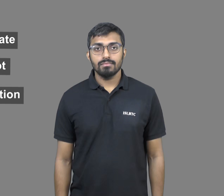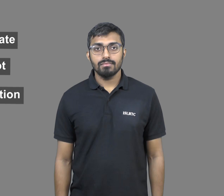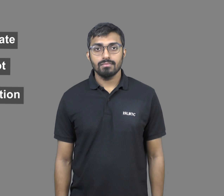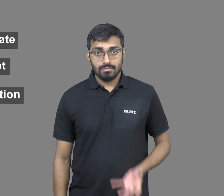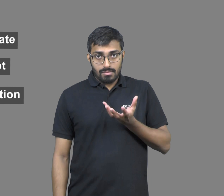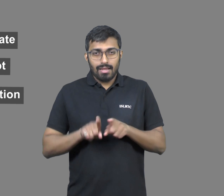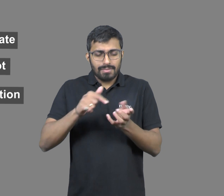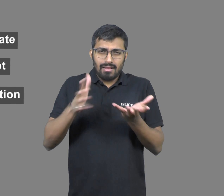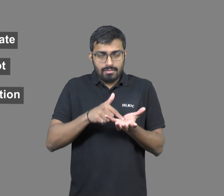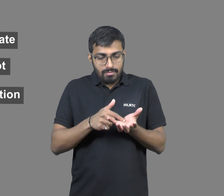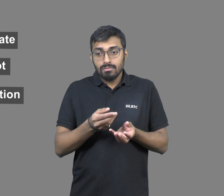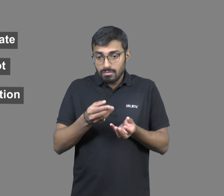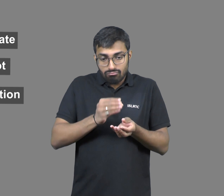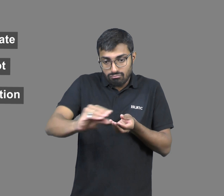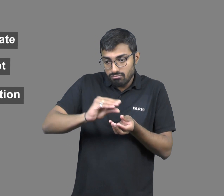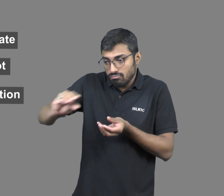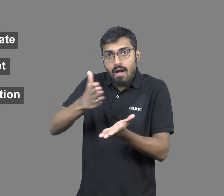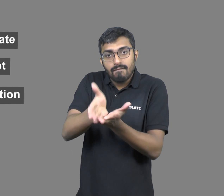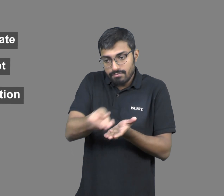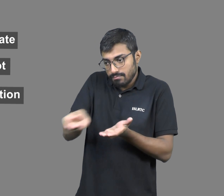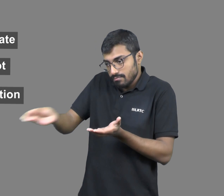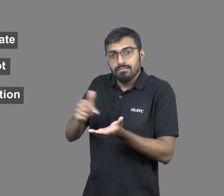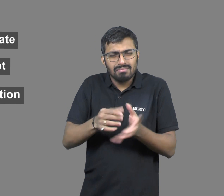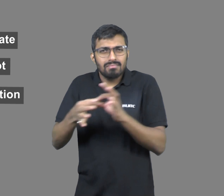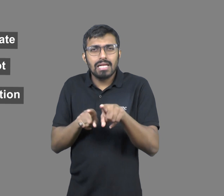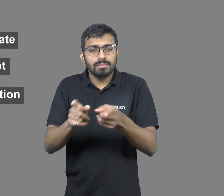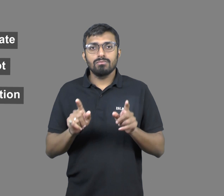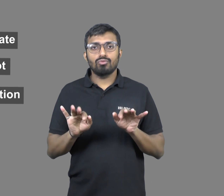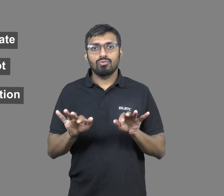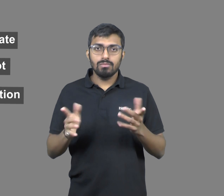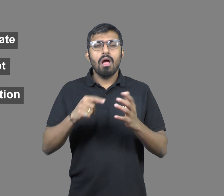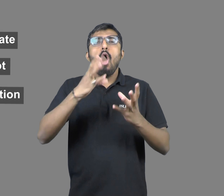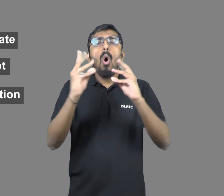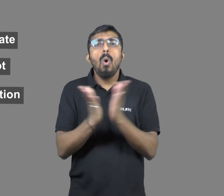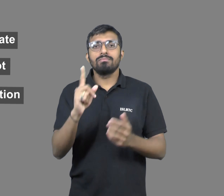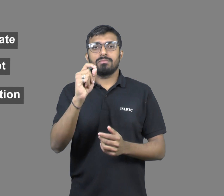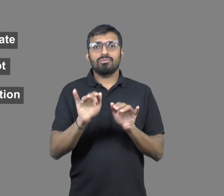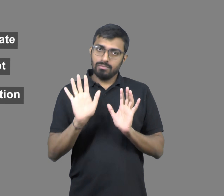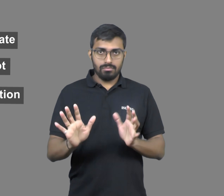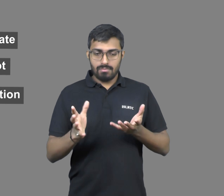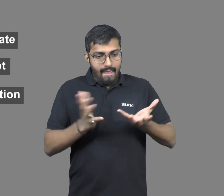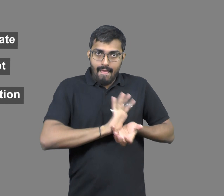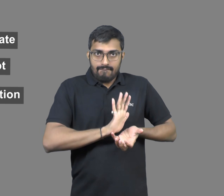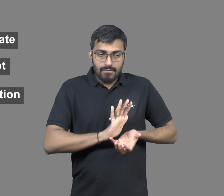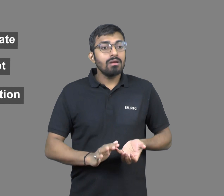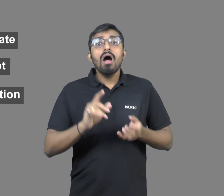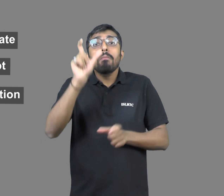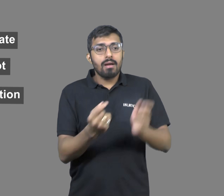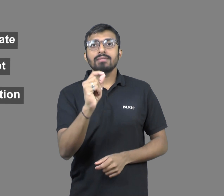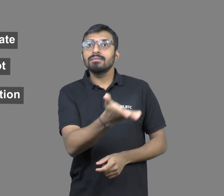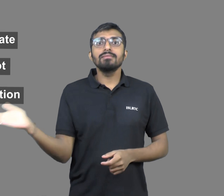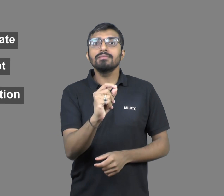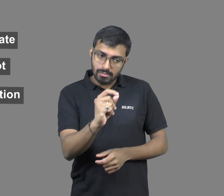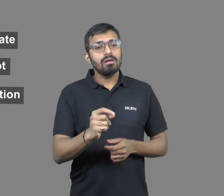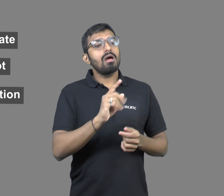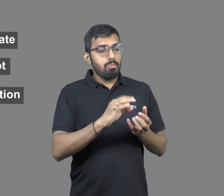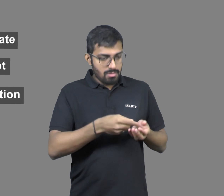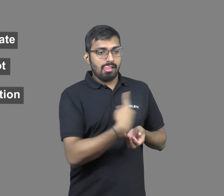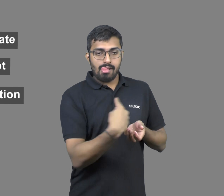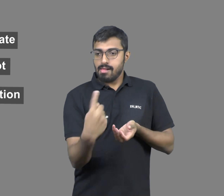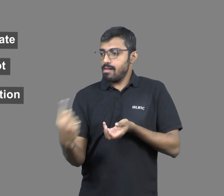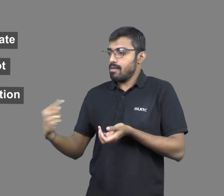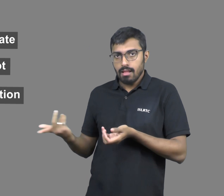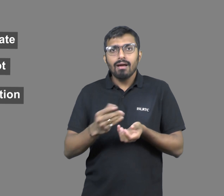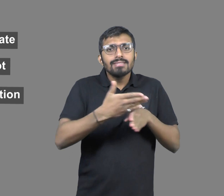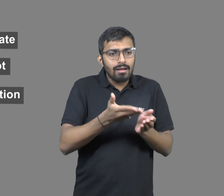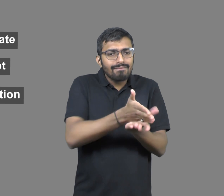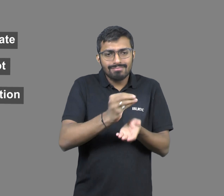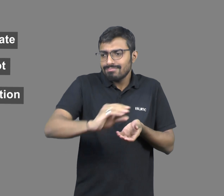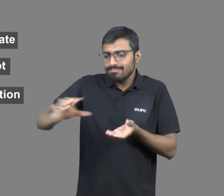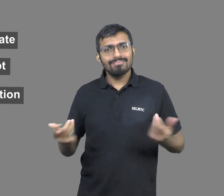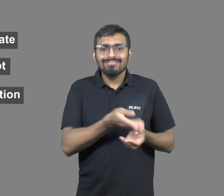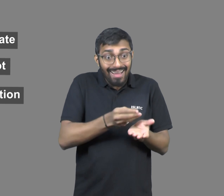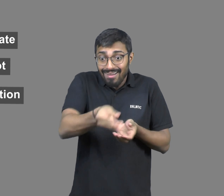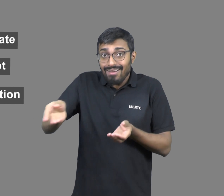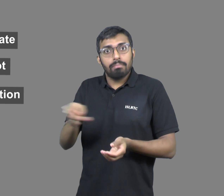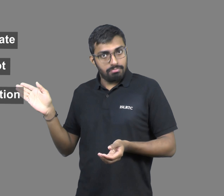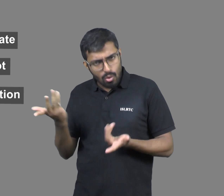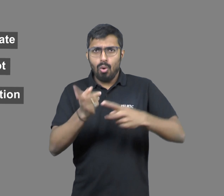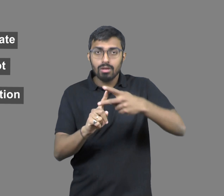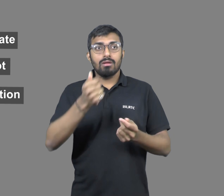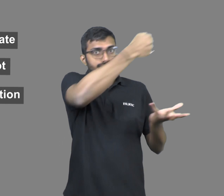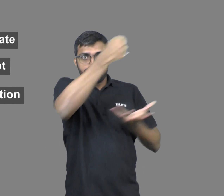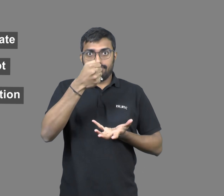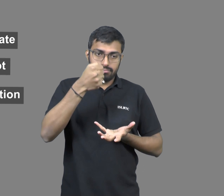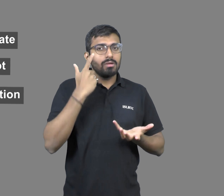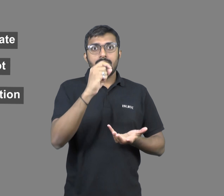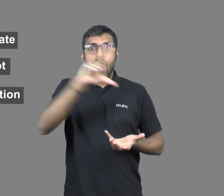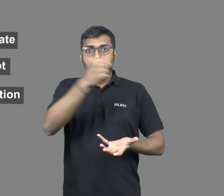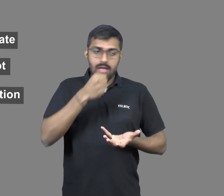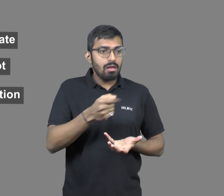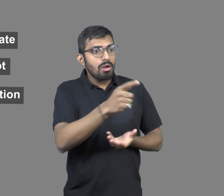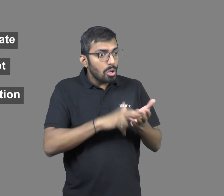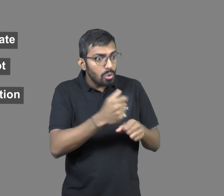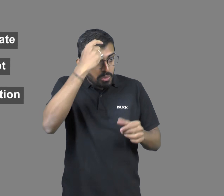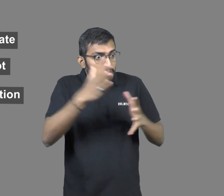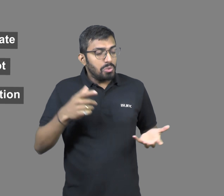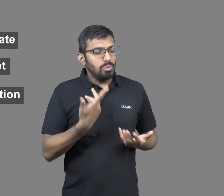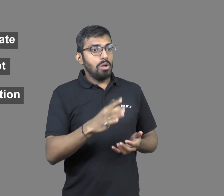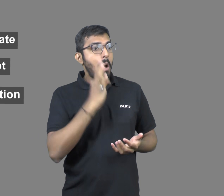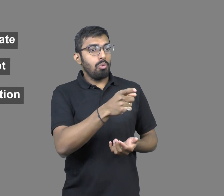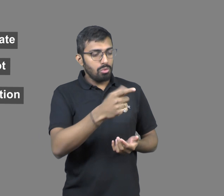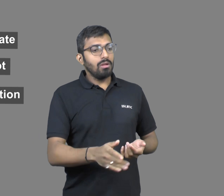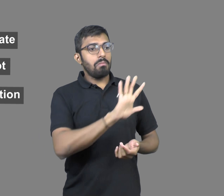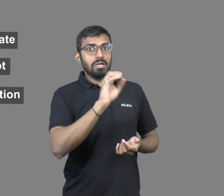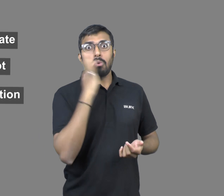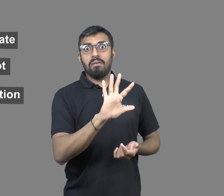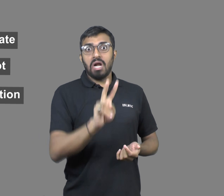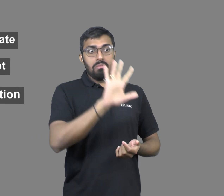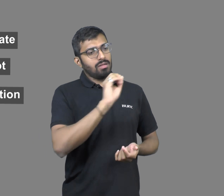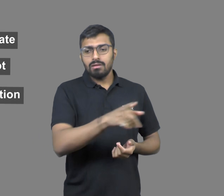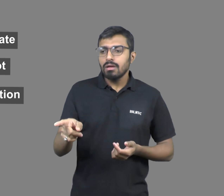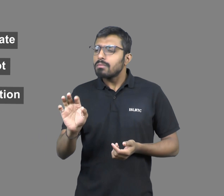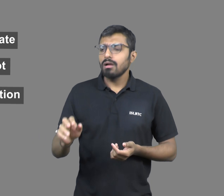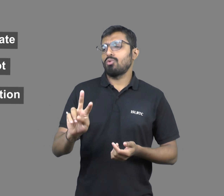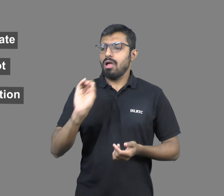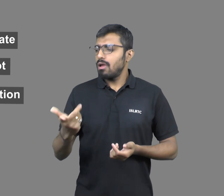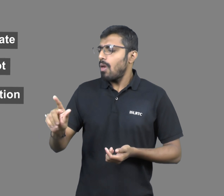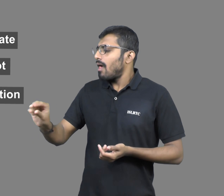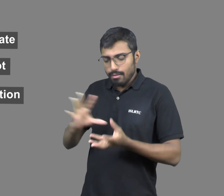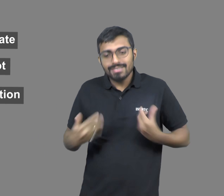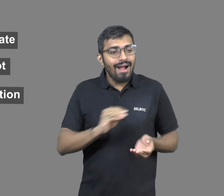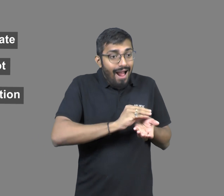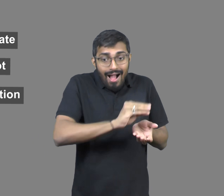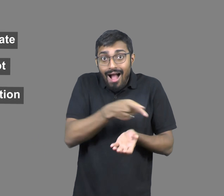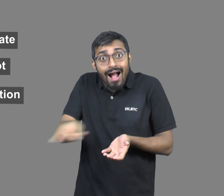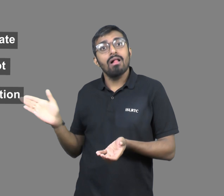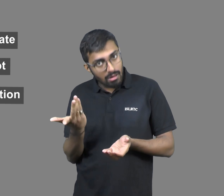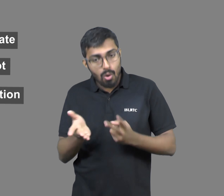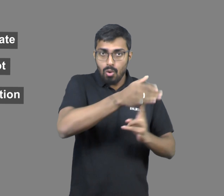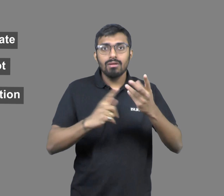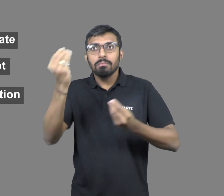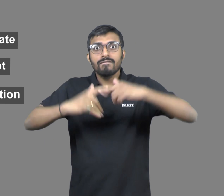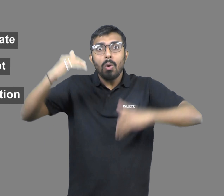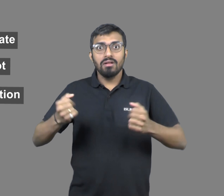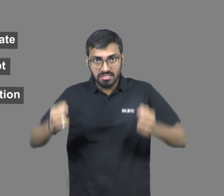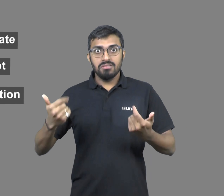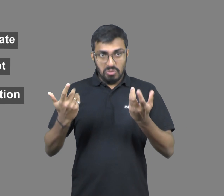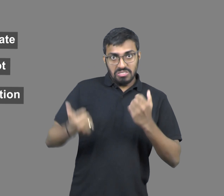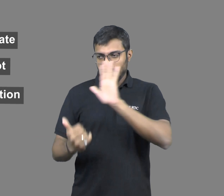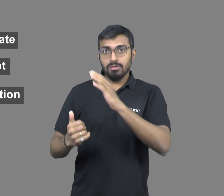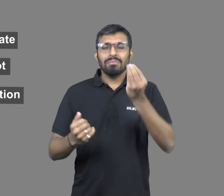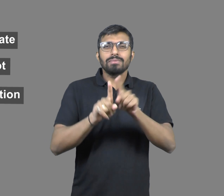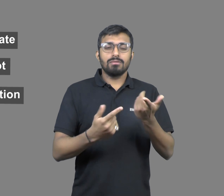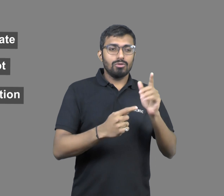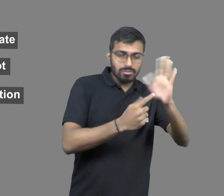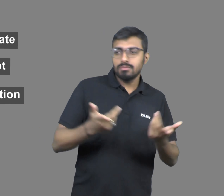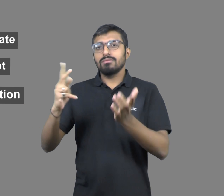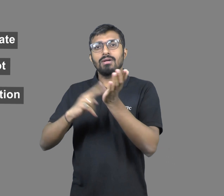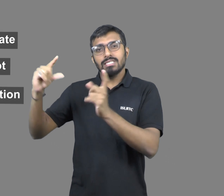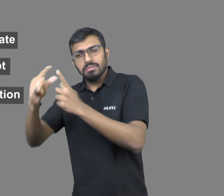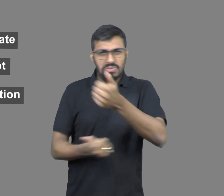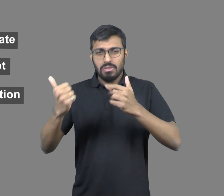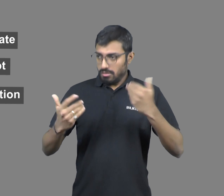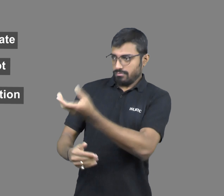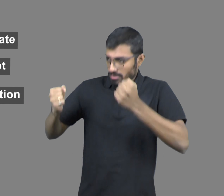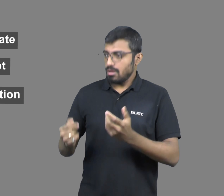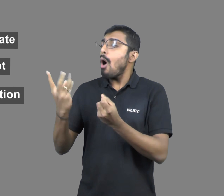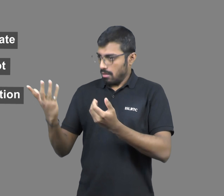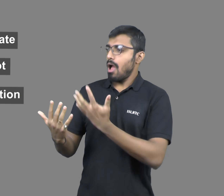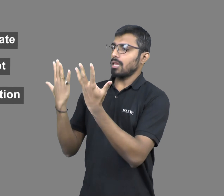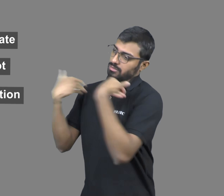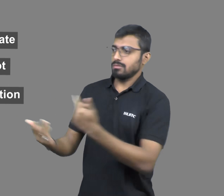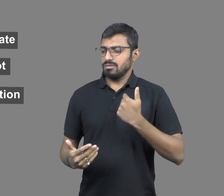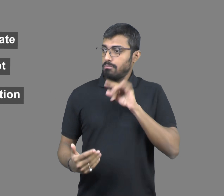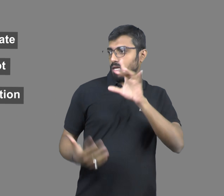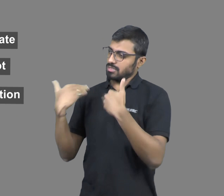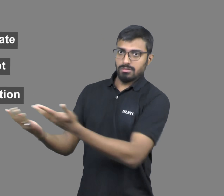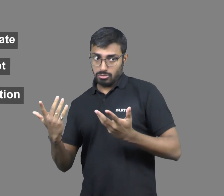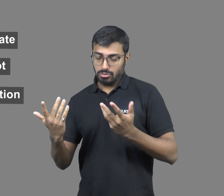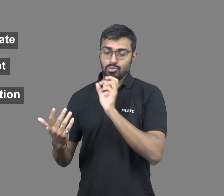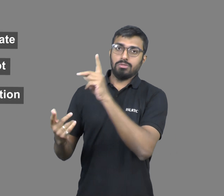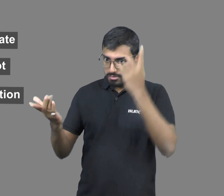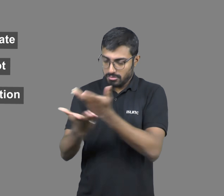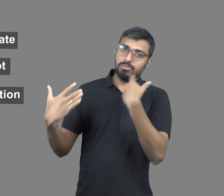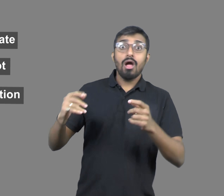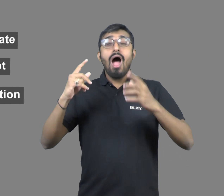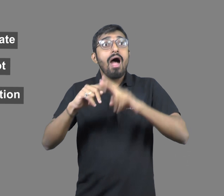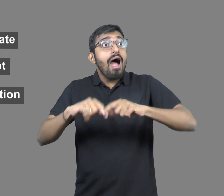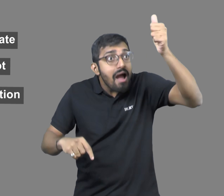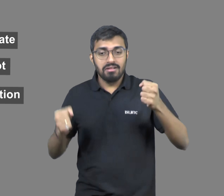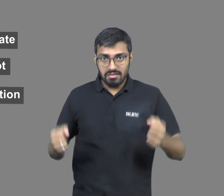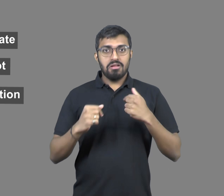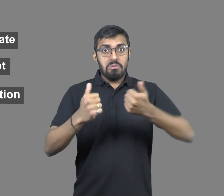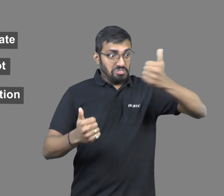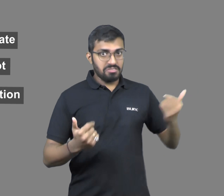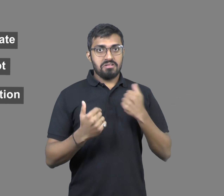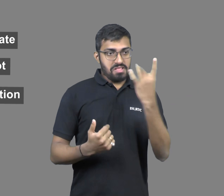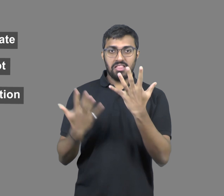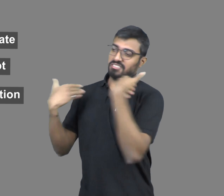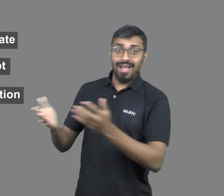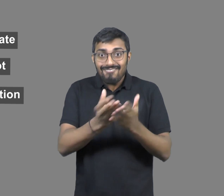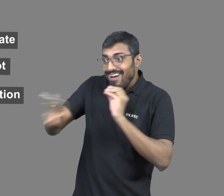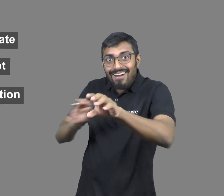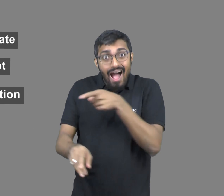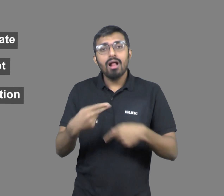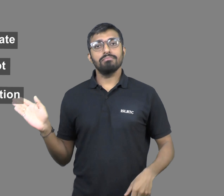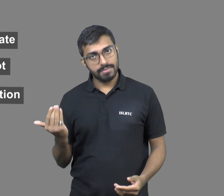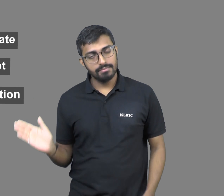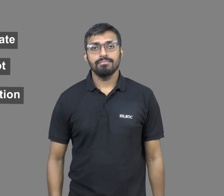Allocate Allot Apportion